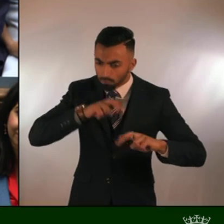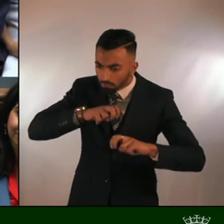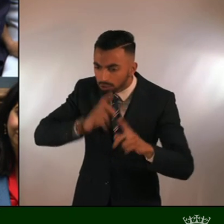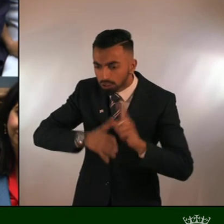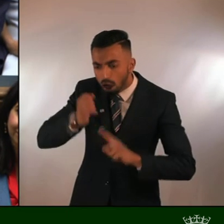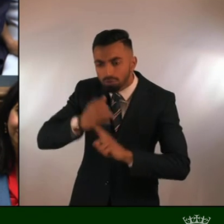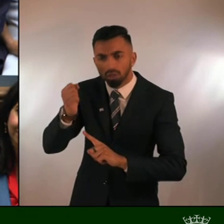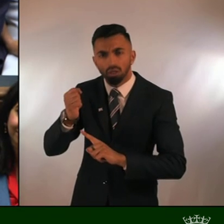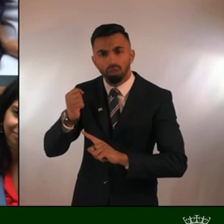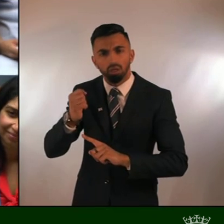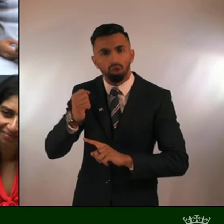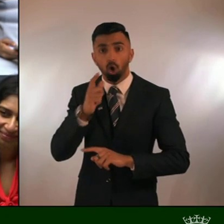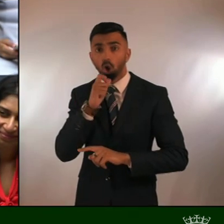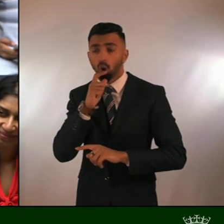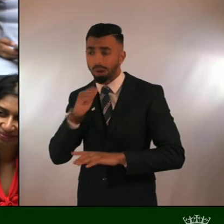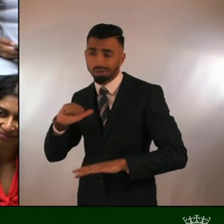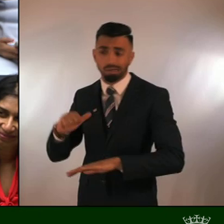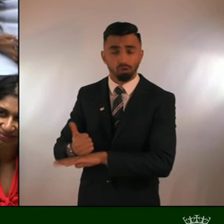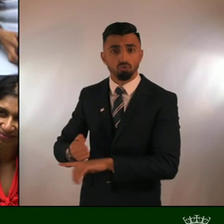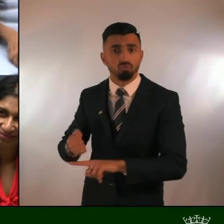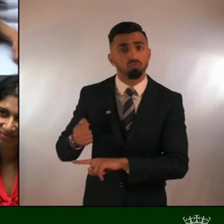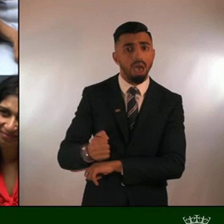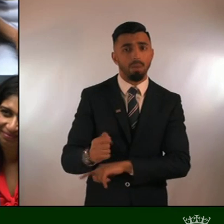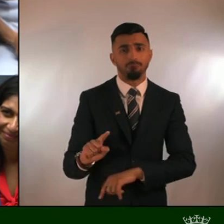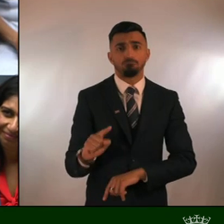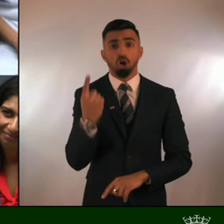The first steam railway ran between Stockton and Darlington.